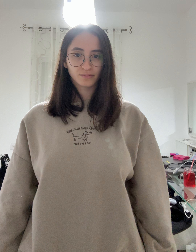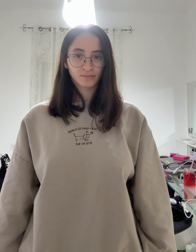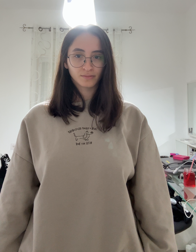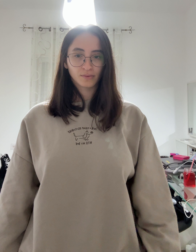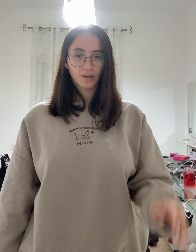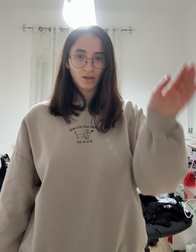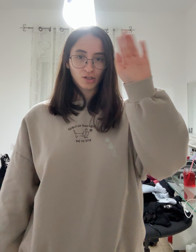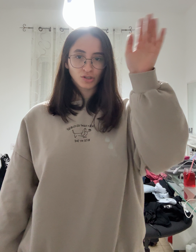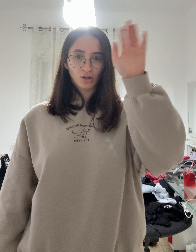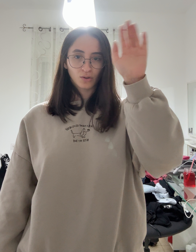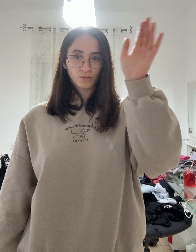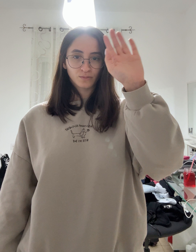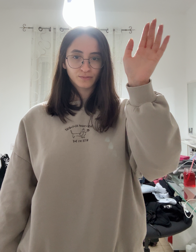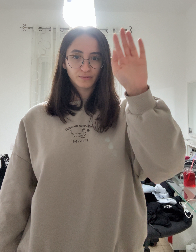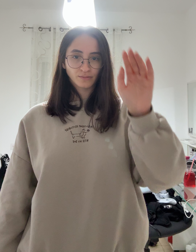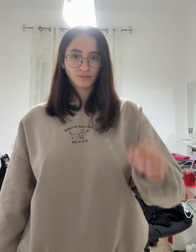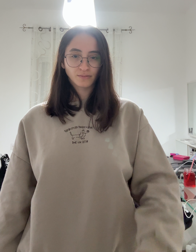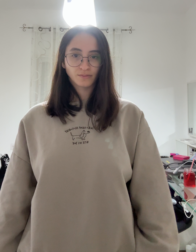שלום